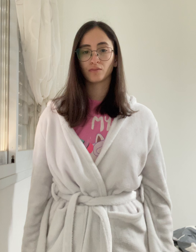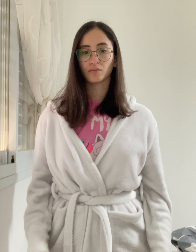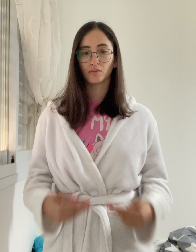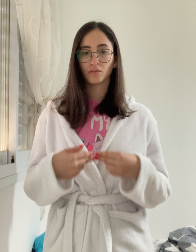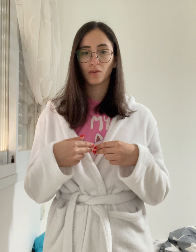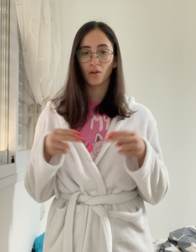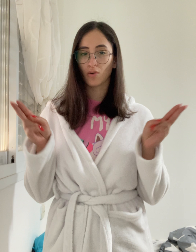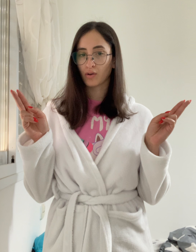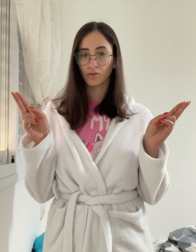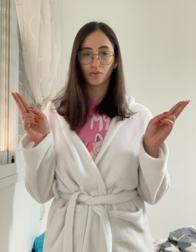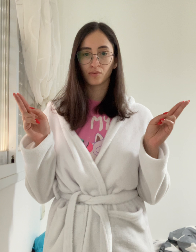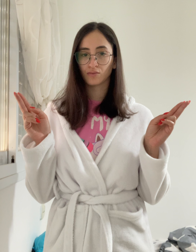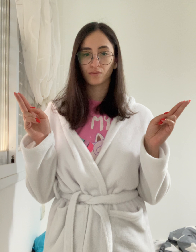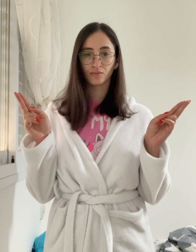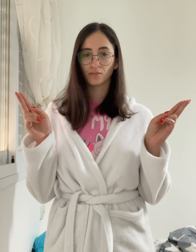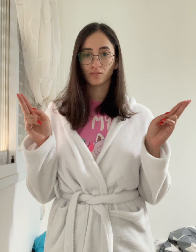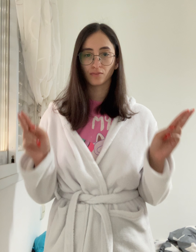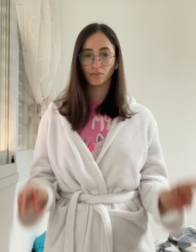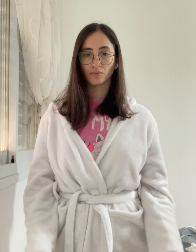לא חשוב